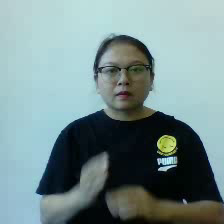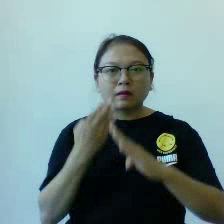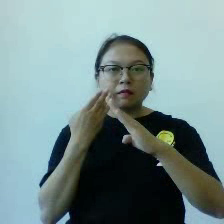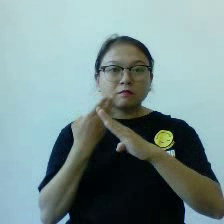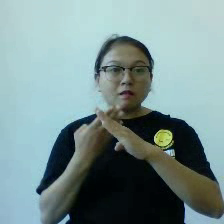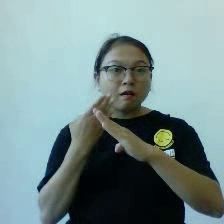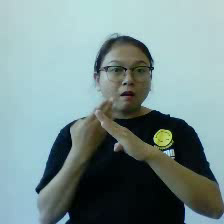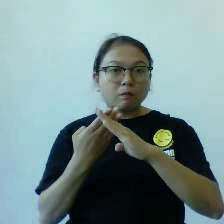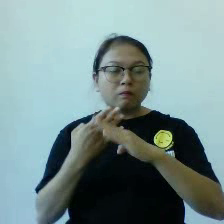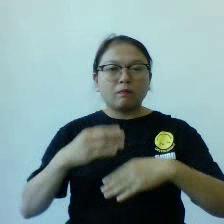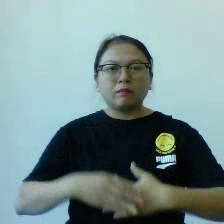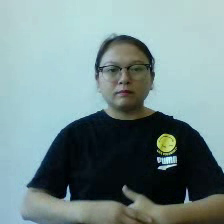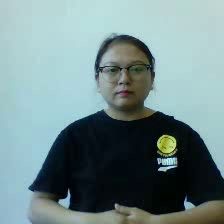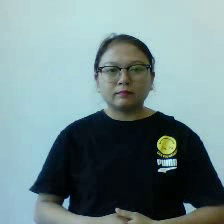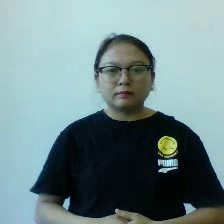Trường học